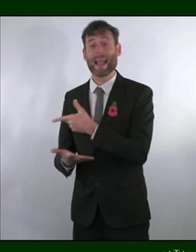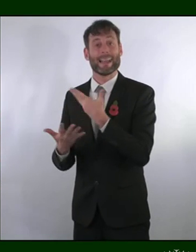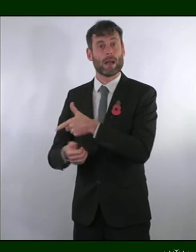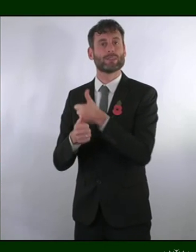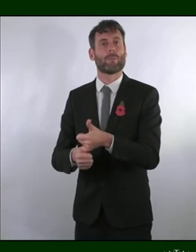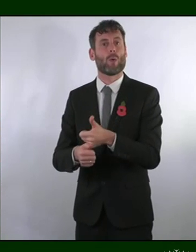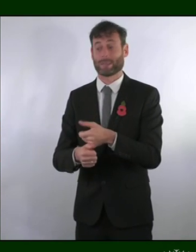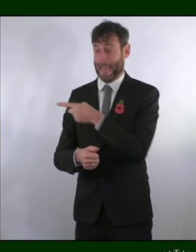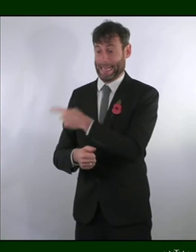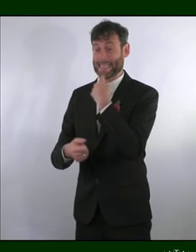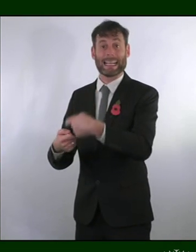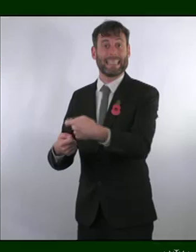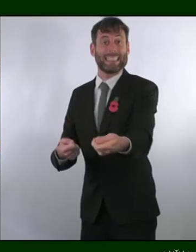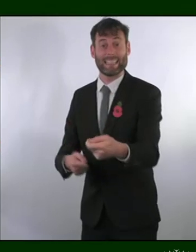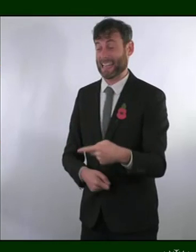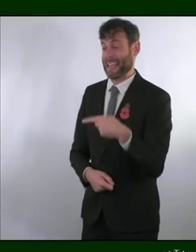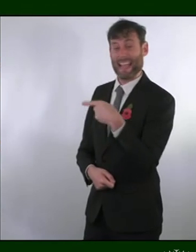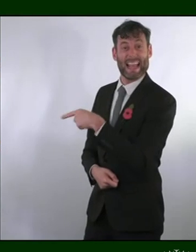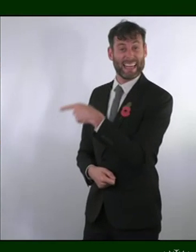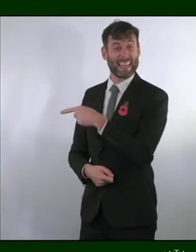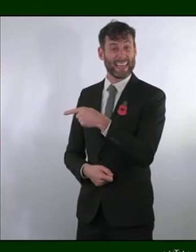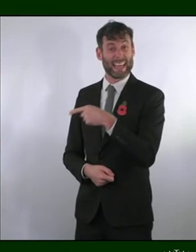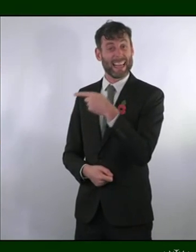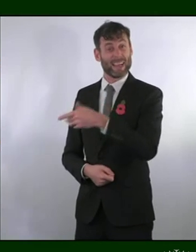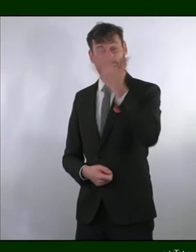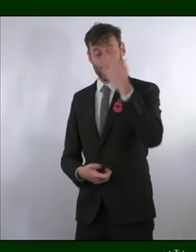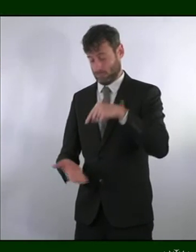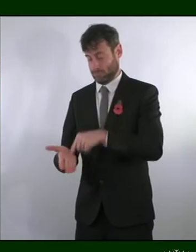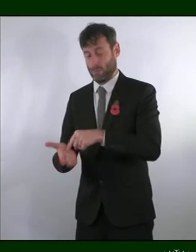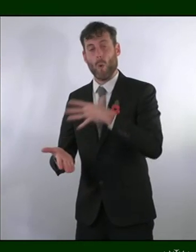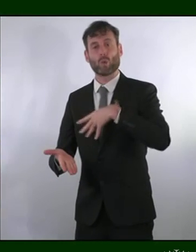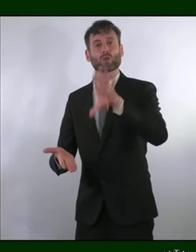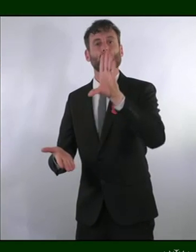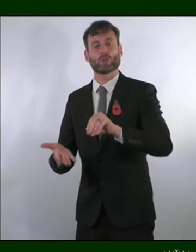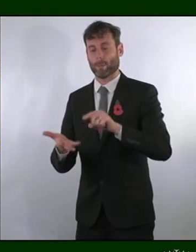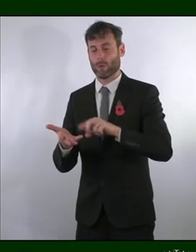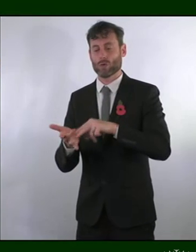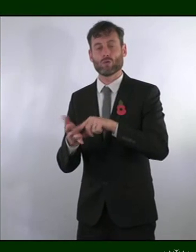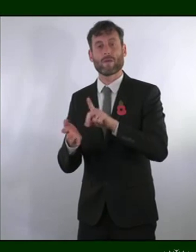He stood on a manifesto to abolish universal credit.